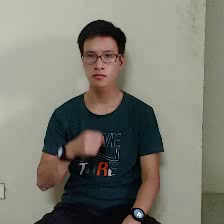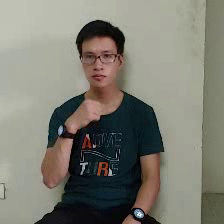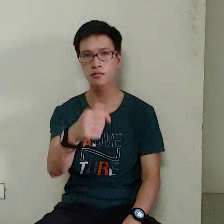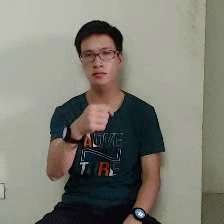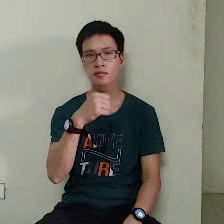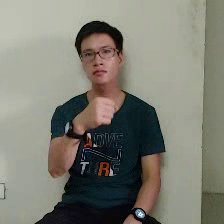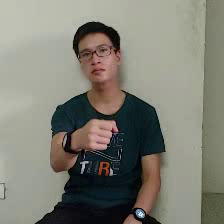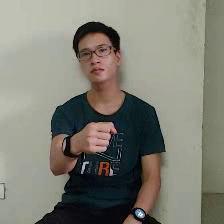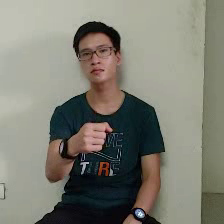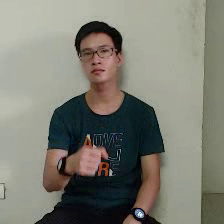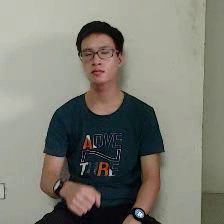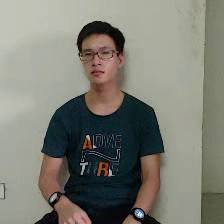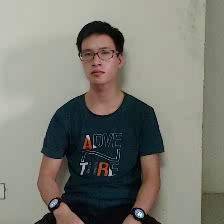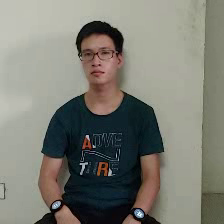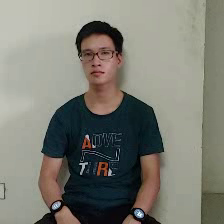Phỏng vấn